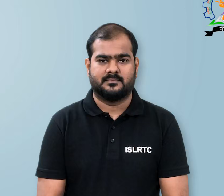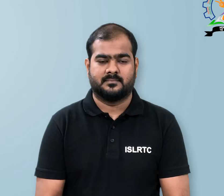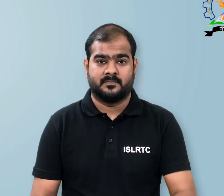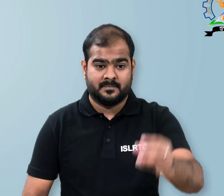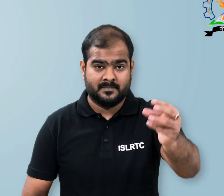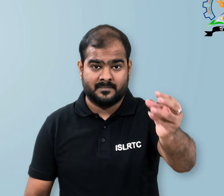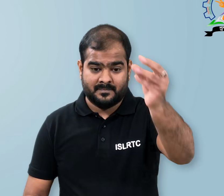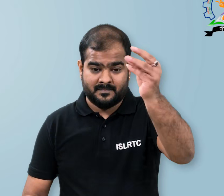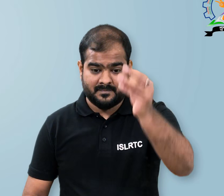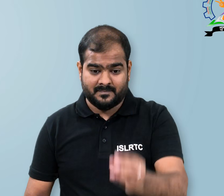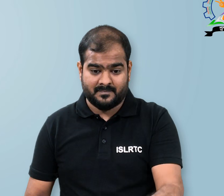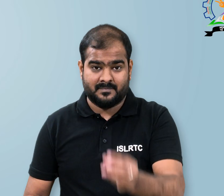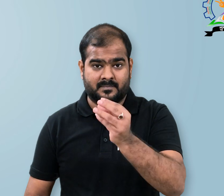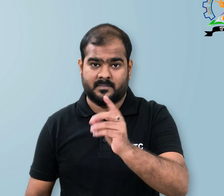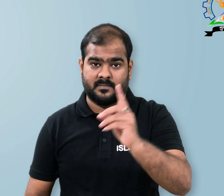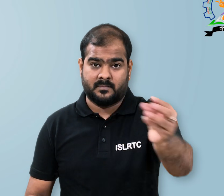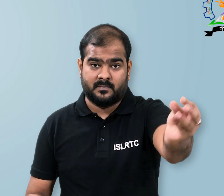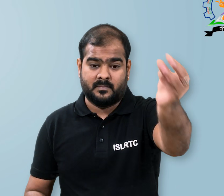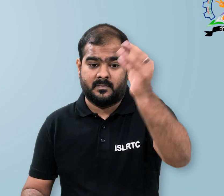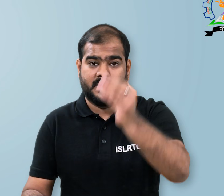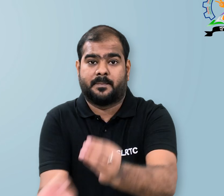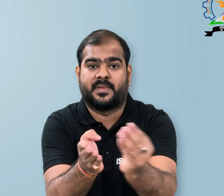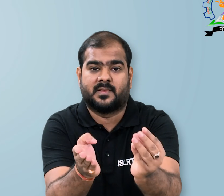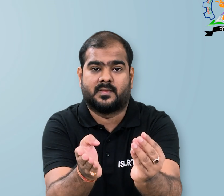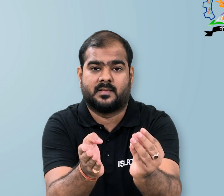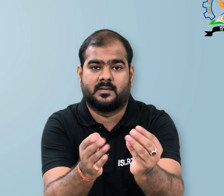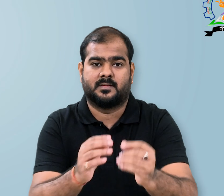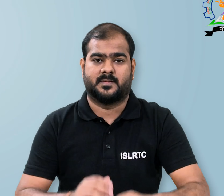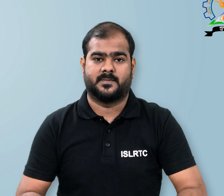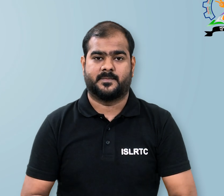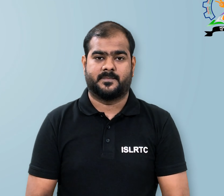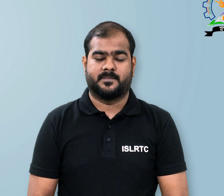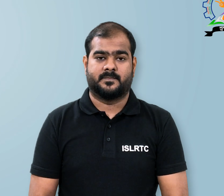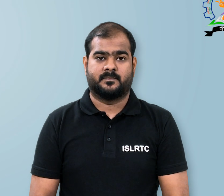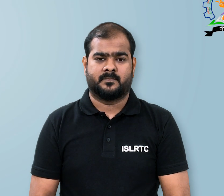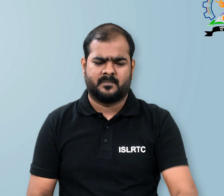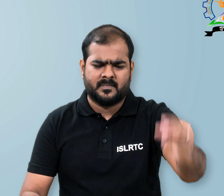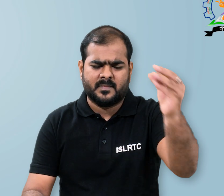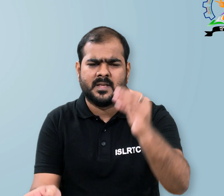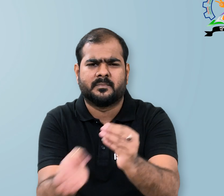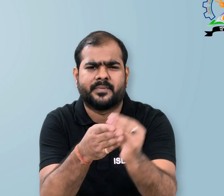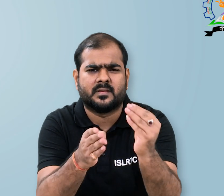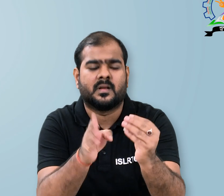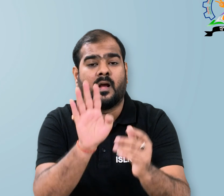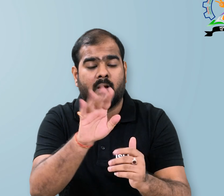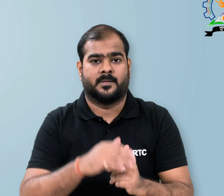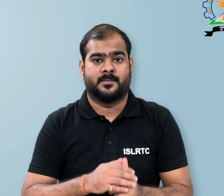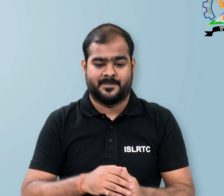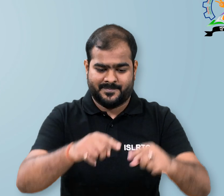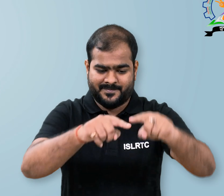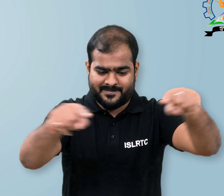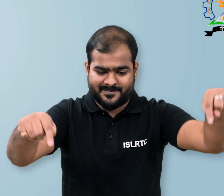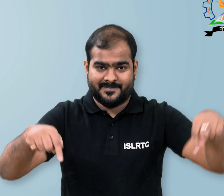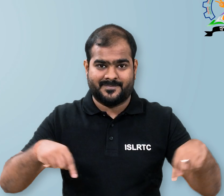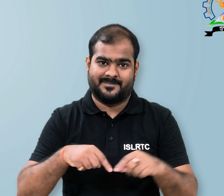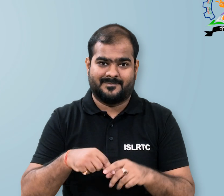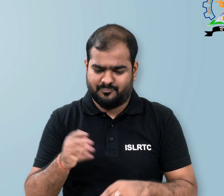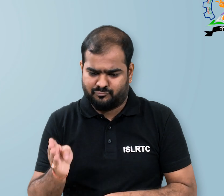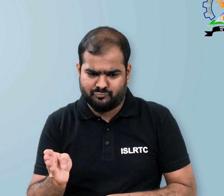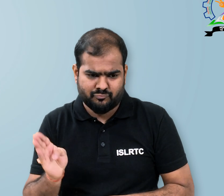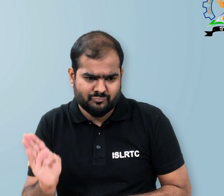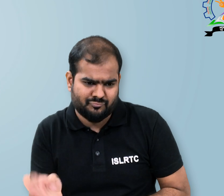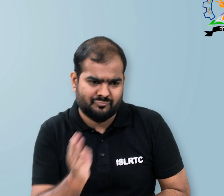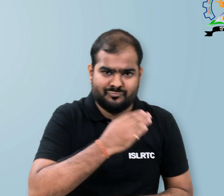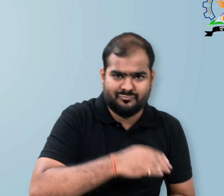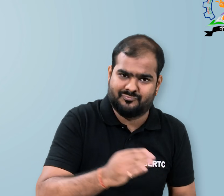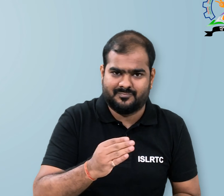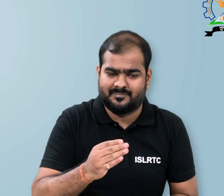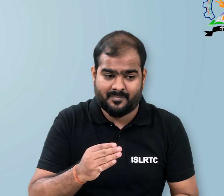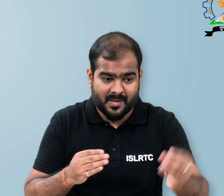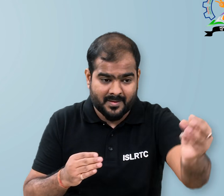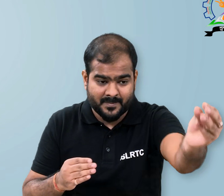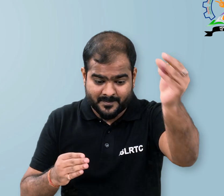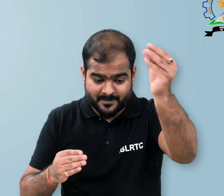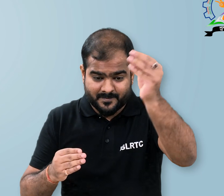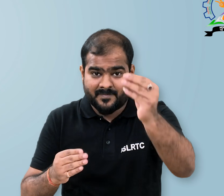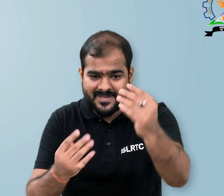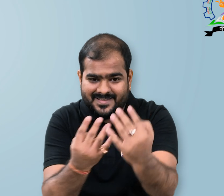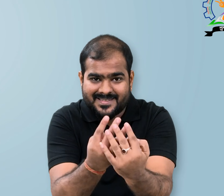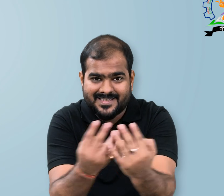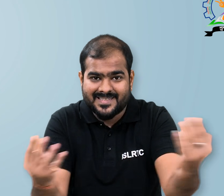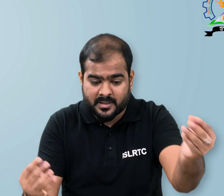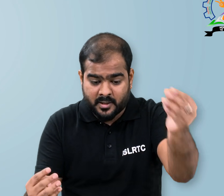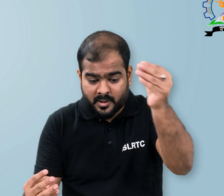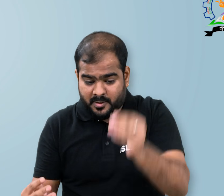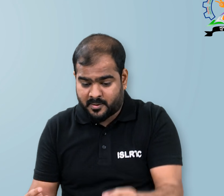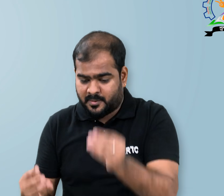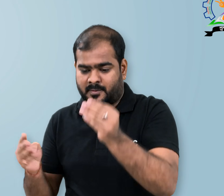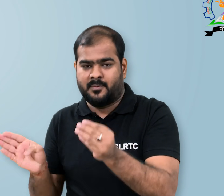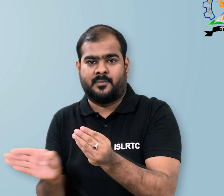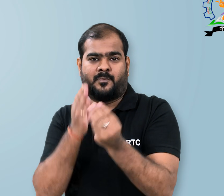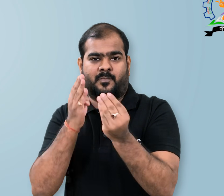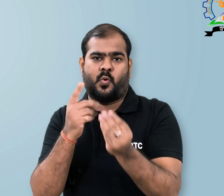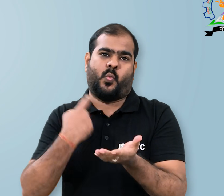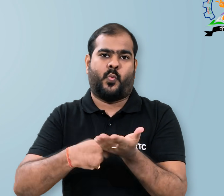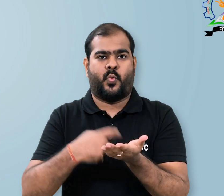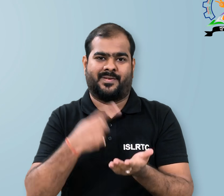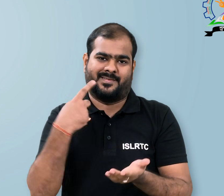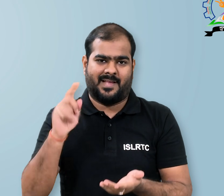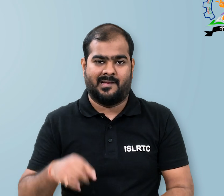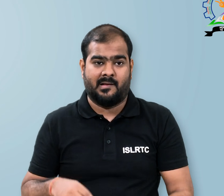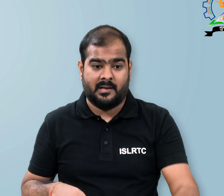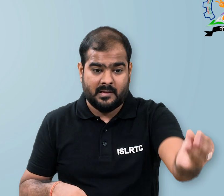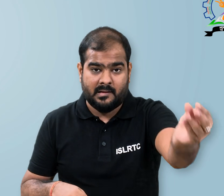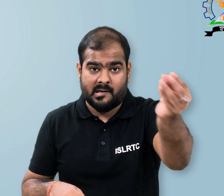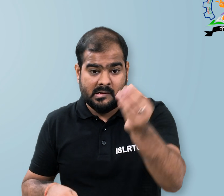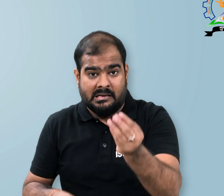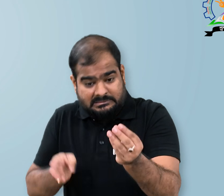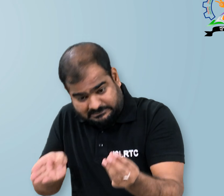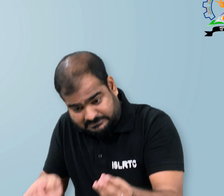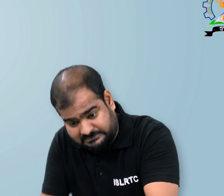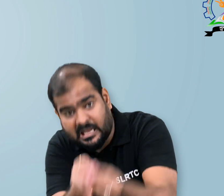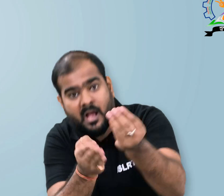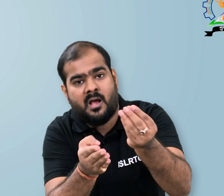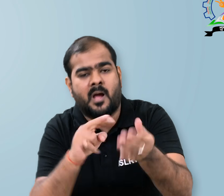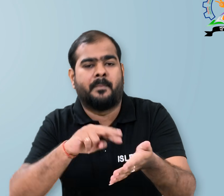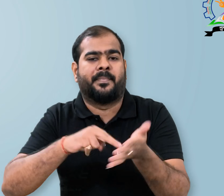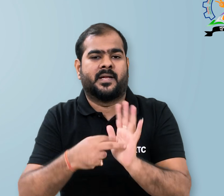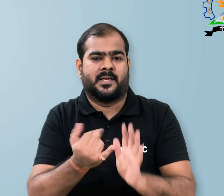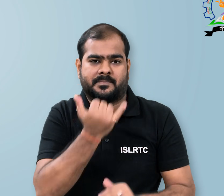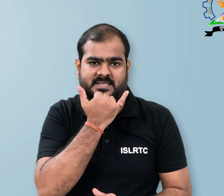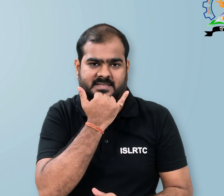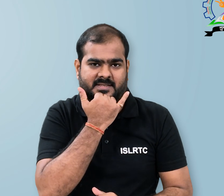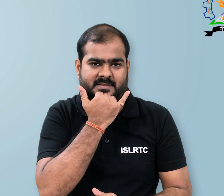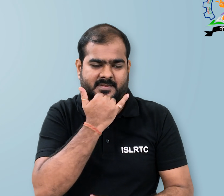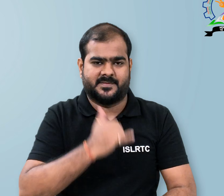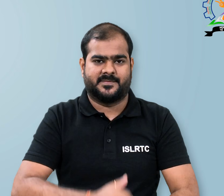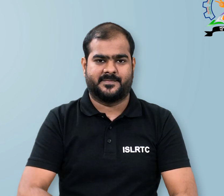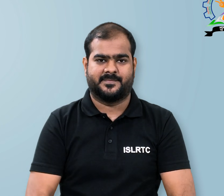Volley Volley: A stroke where the ball is hit before it bounces on the player's side of the table, which is illegal in standard play.